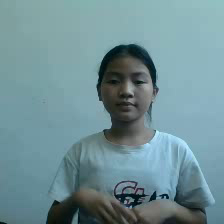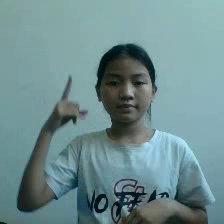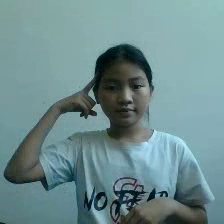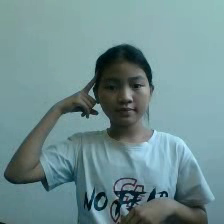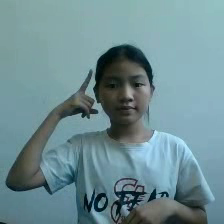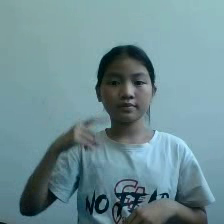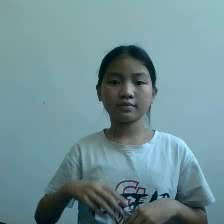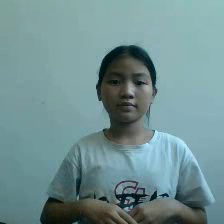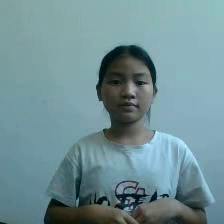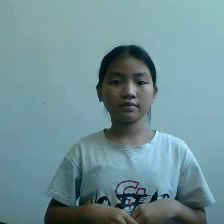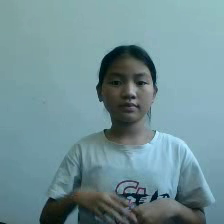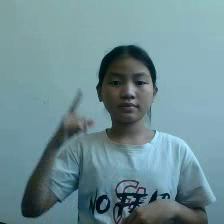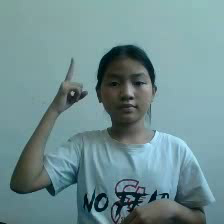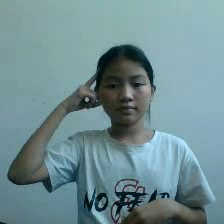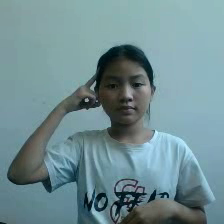Đầu